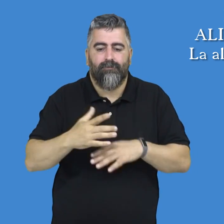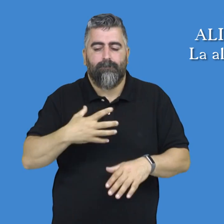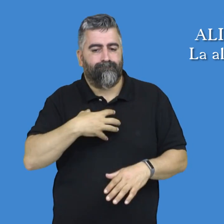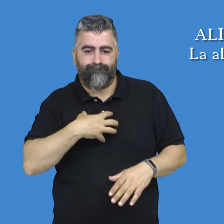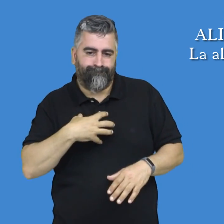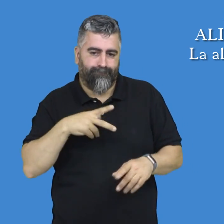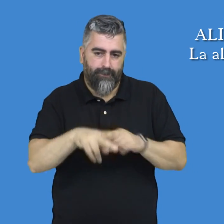poder